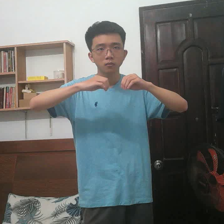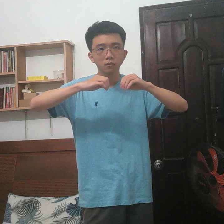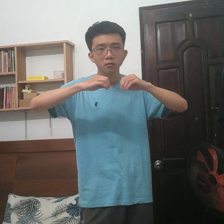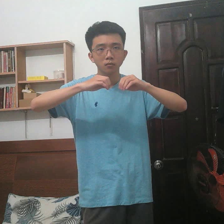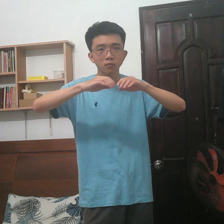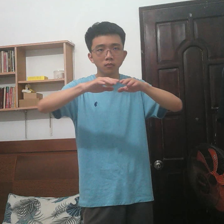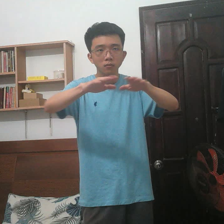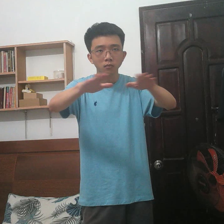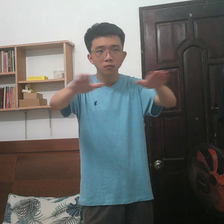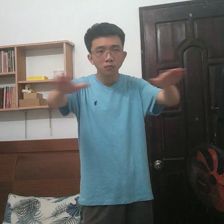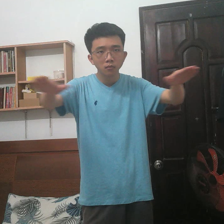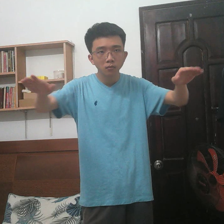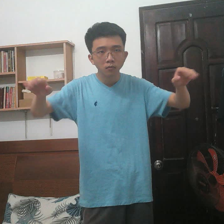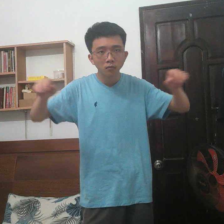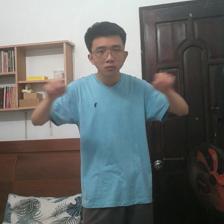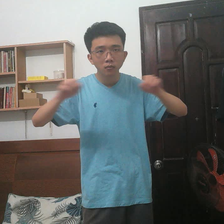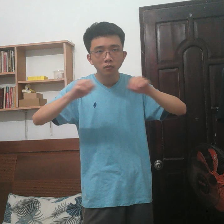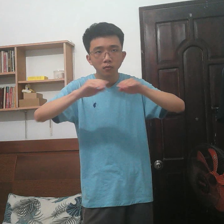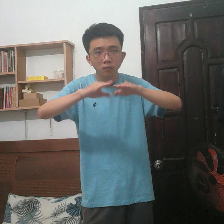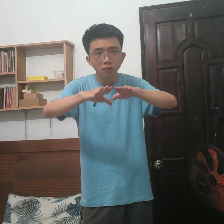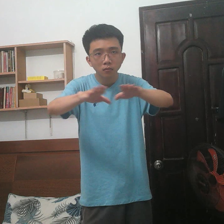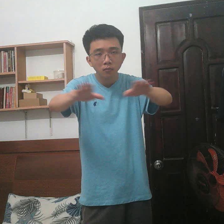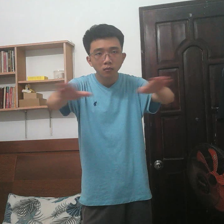boi